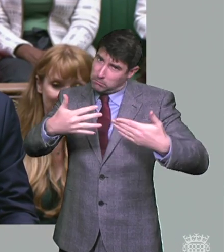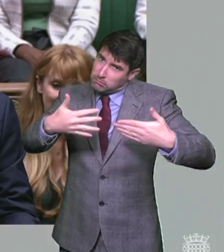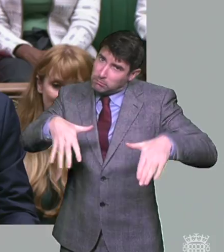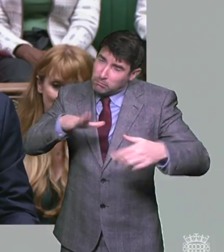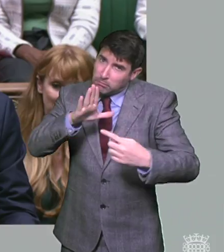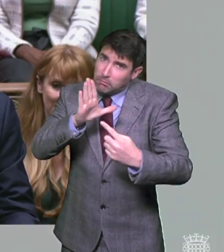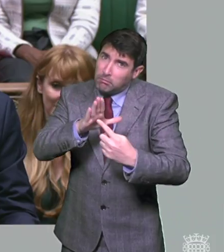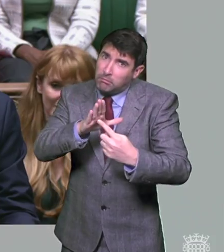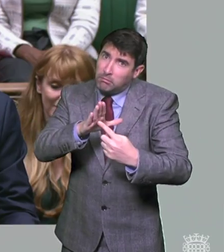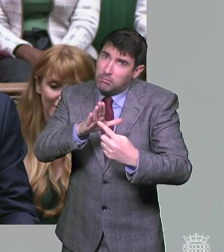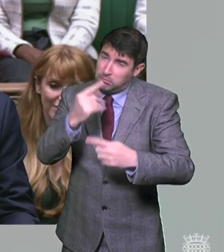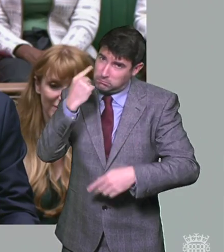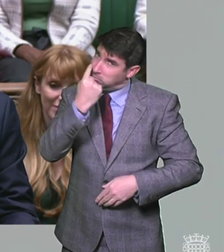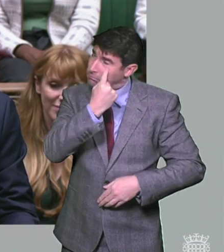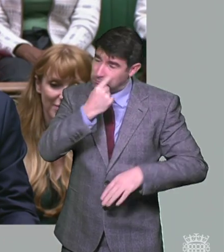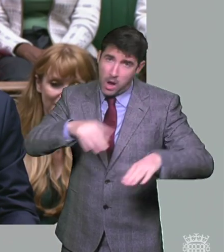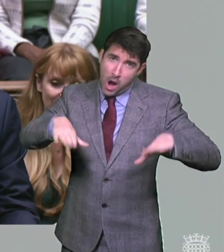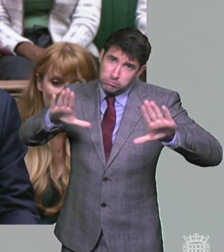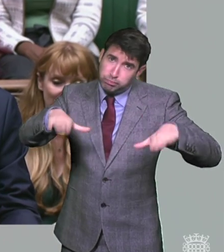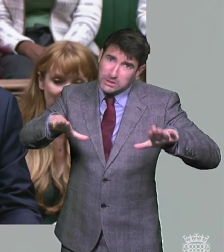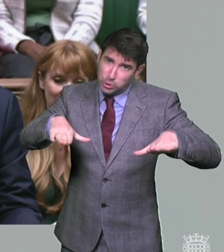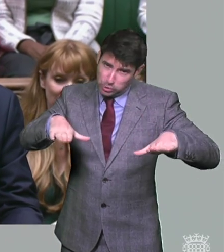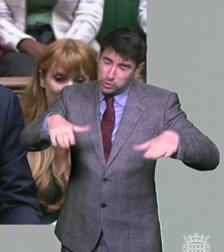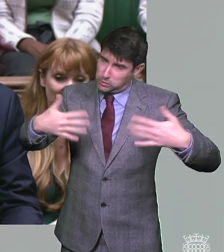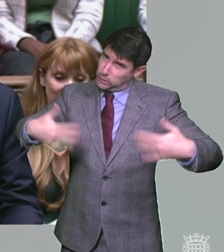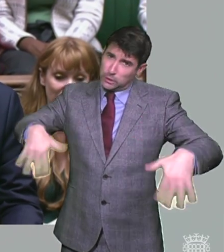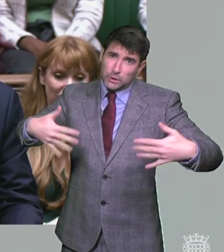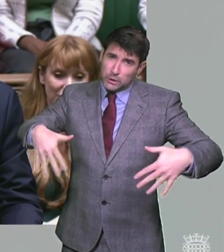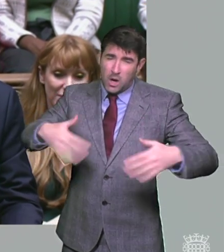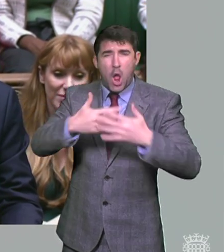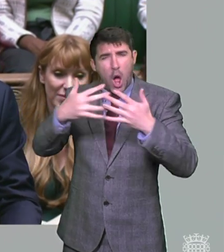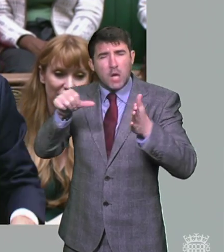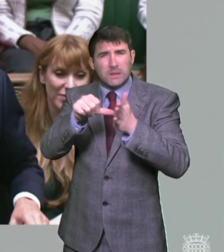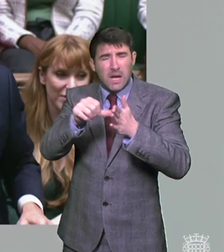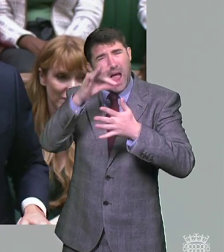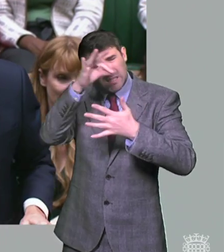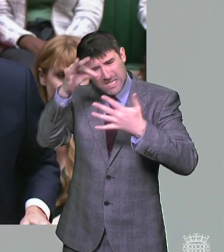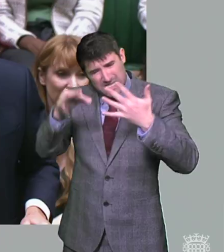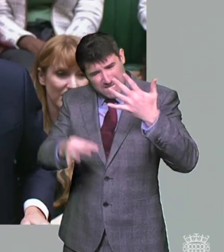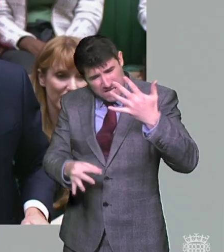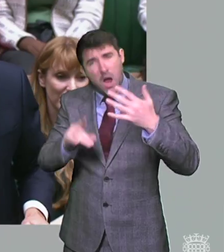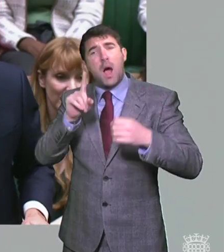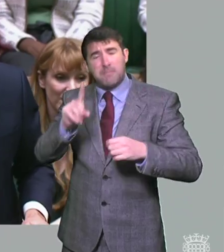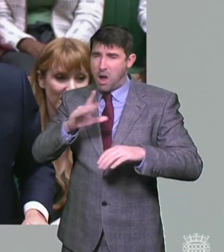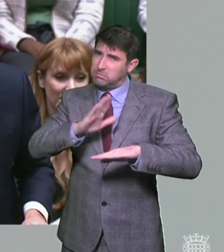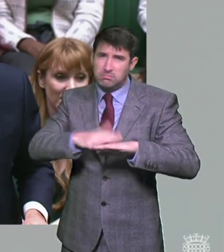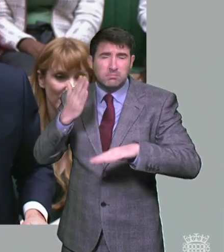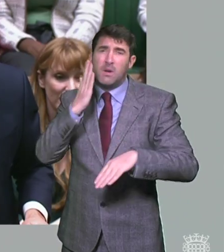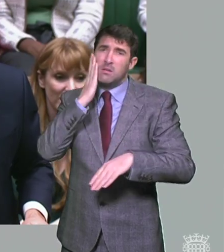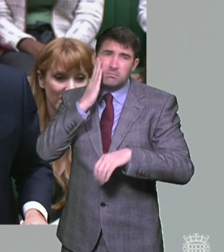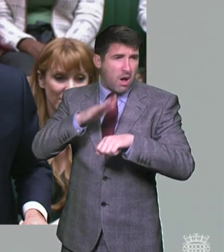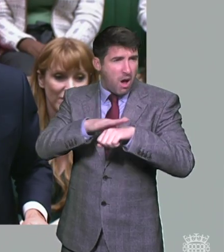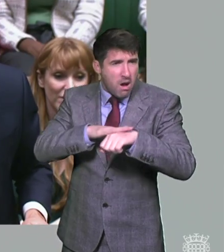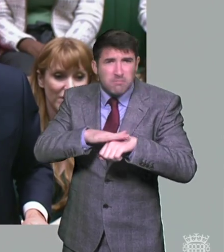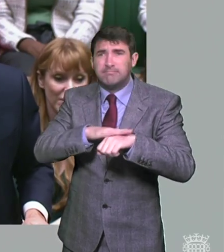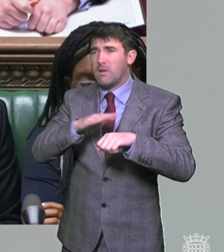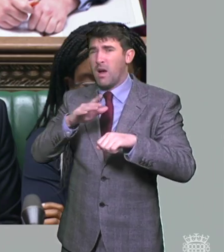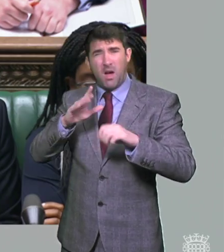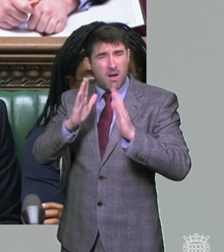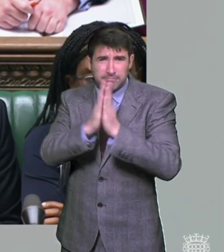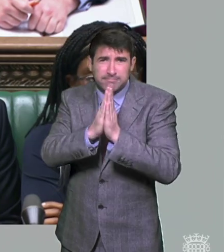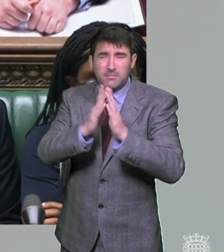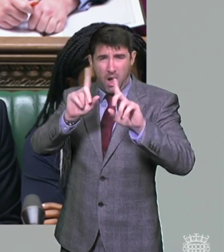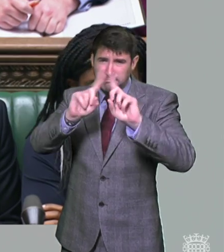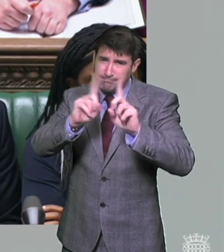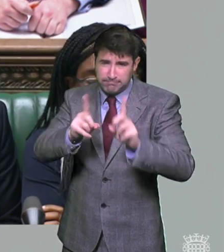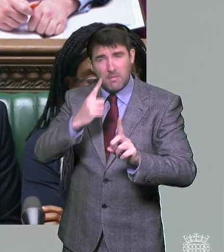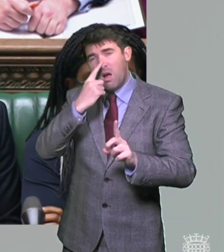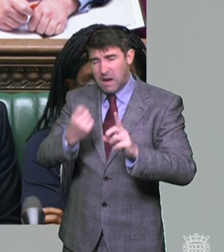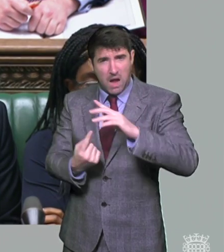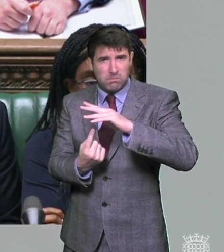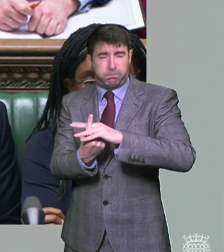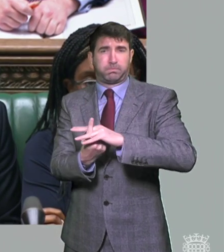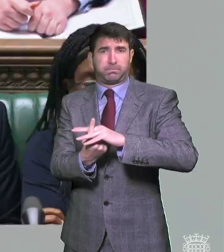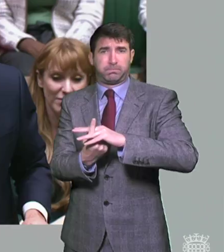It is a reminder that, for all the challenges we face as a country, Britain is a place where people of all races and all beliefs can fulfil their dreams.